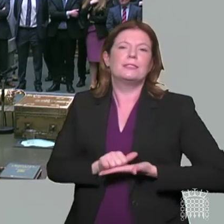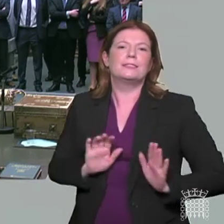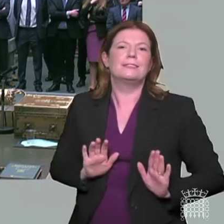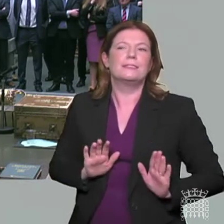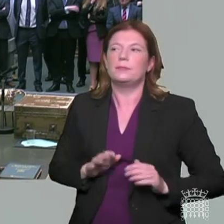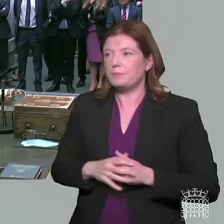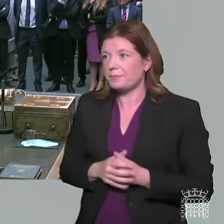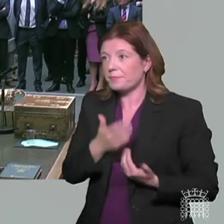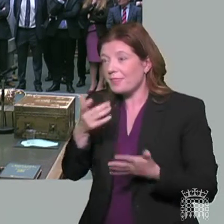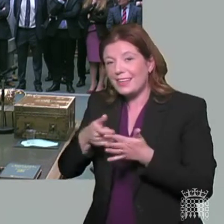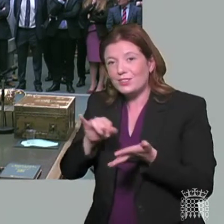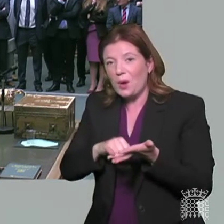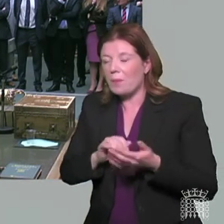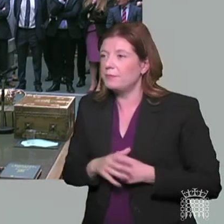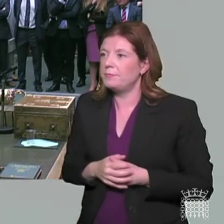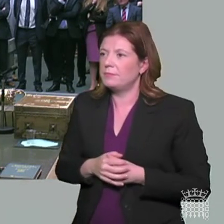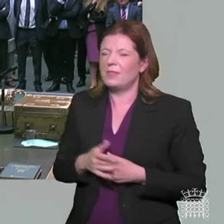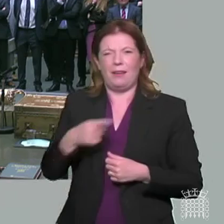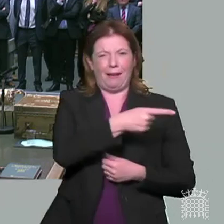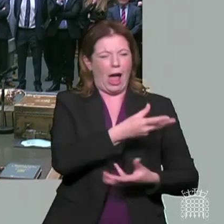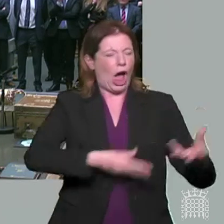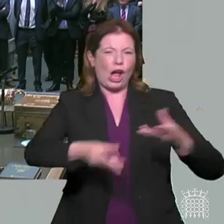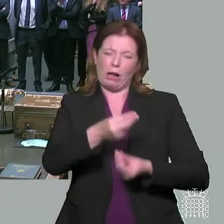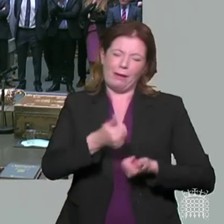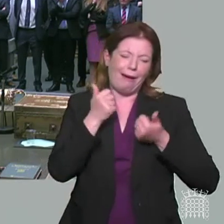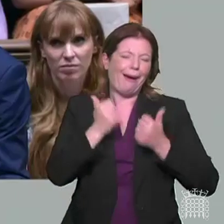The Prime Minister is still pretending the economy is booming.